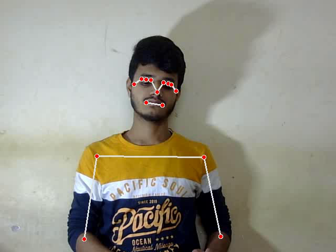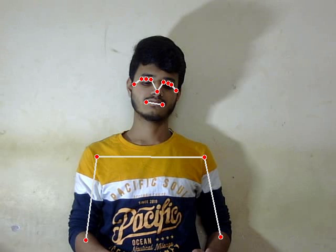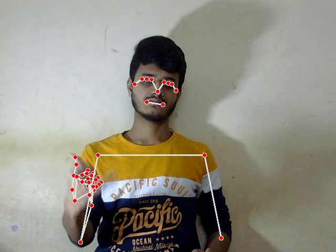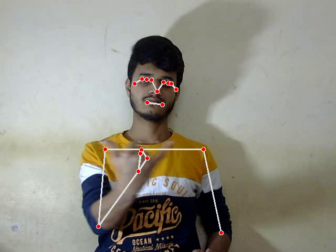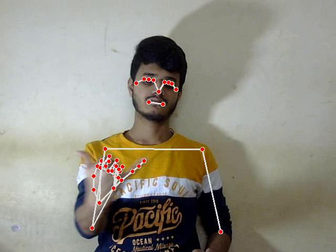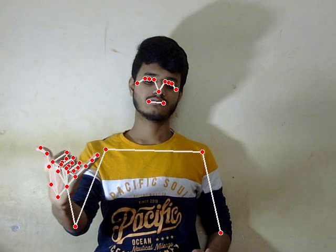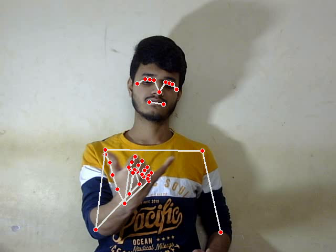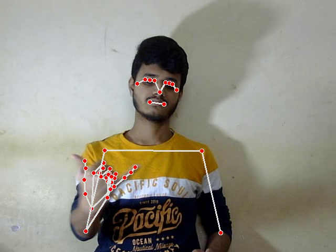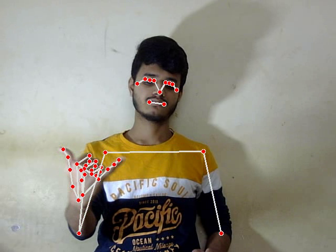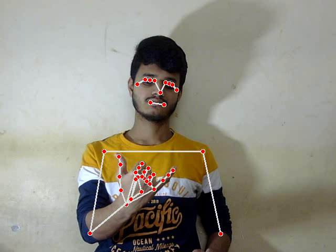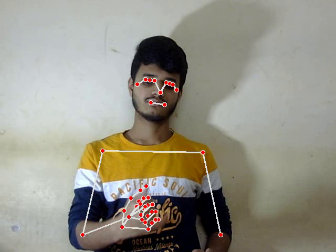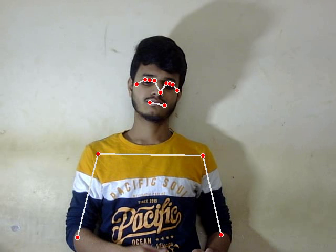same